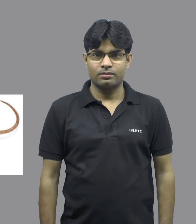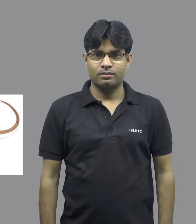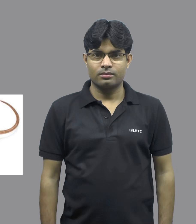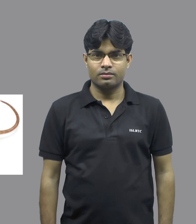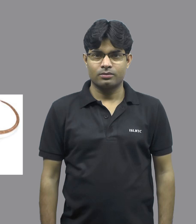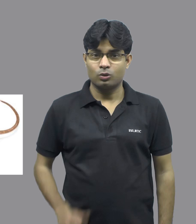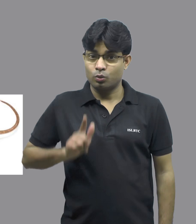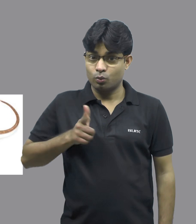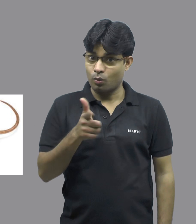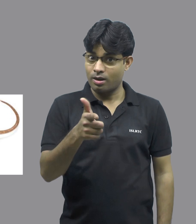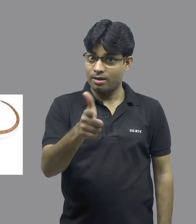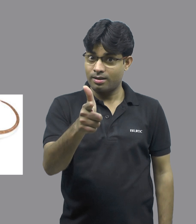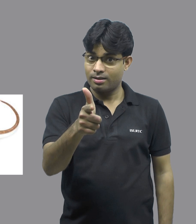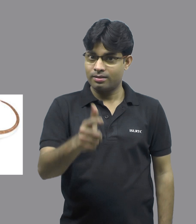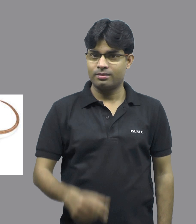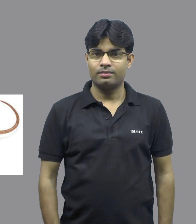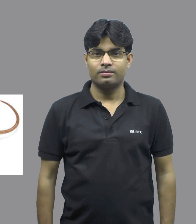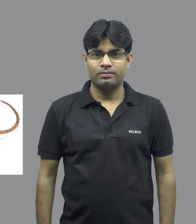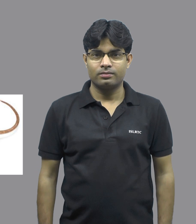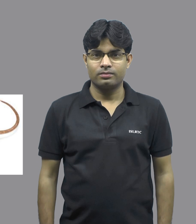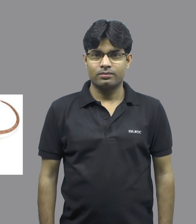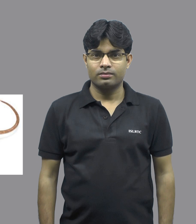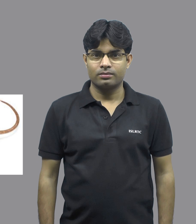Rat Mouse